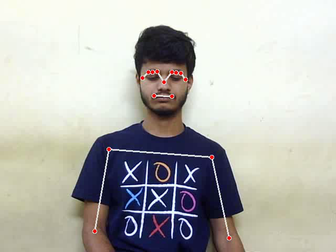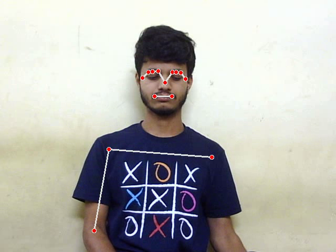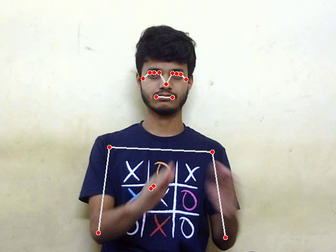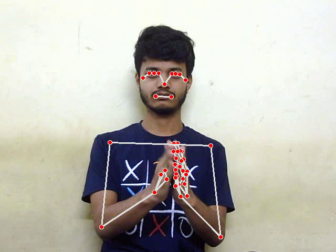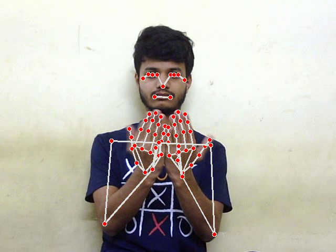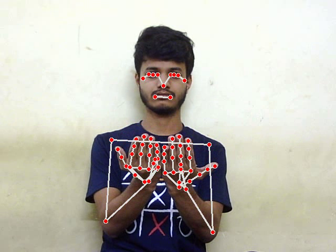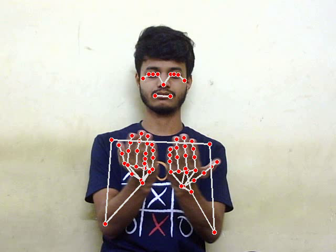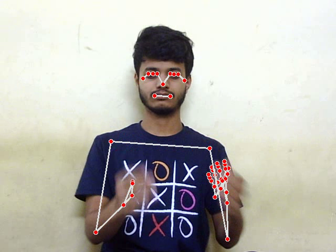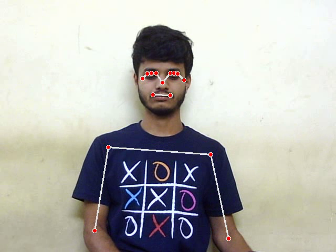book